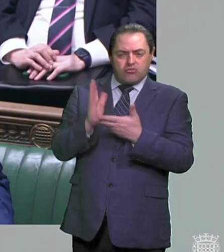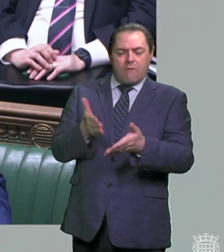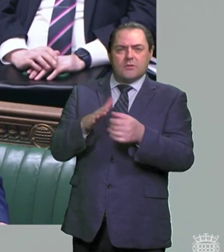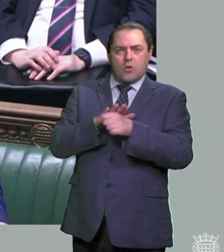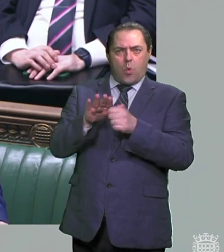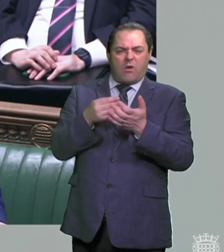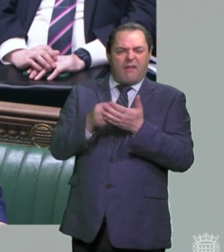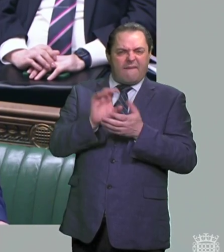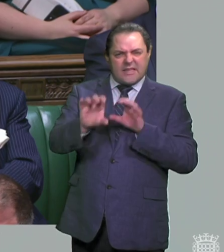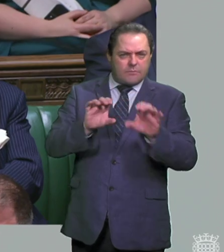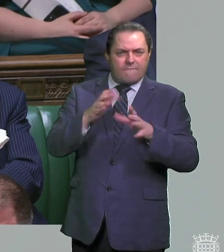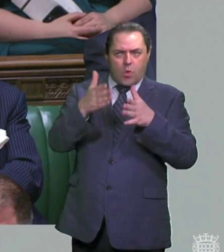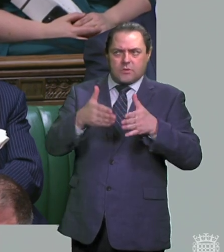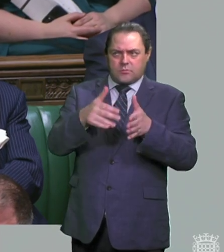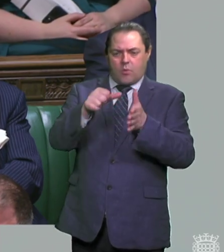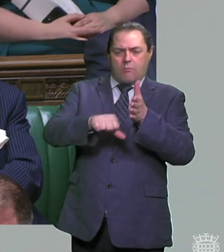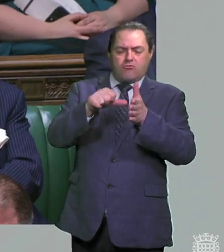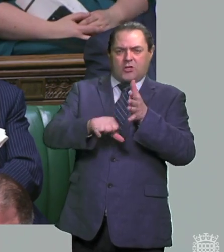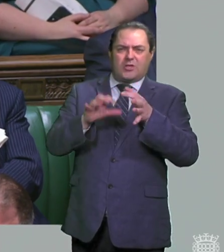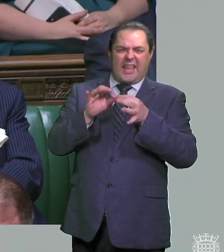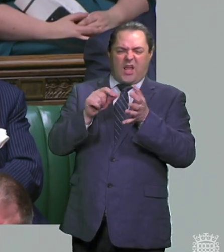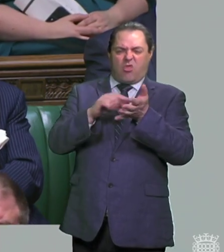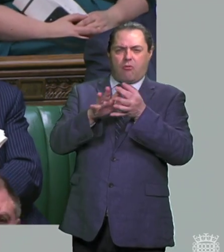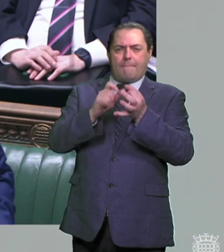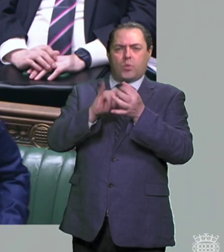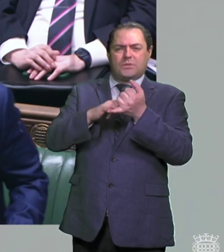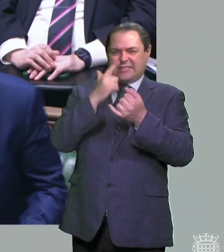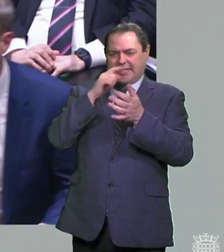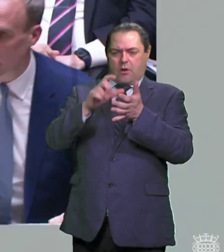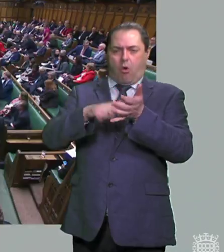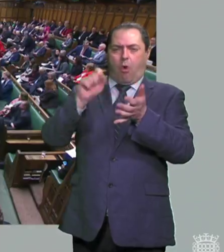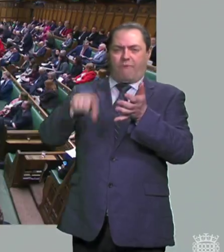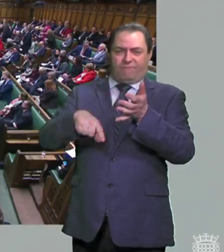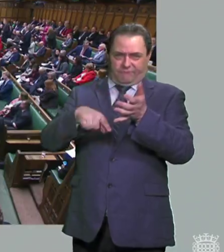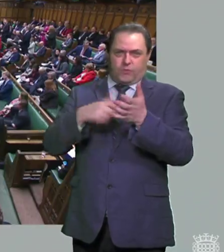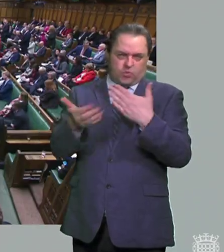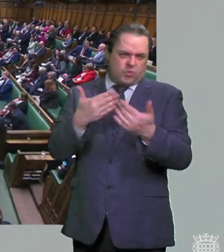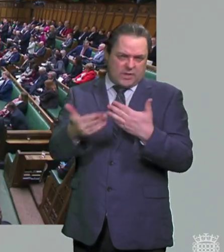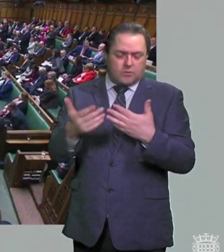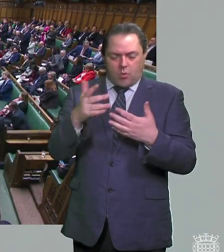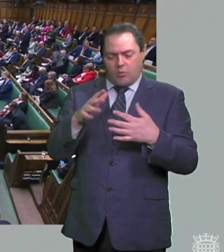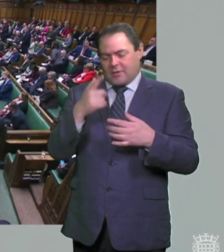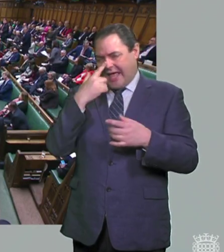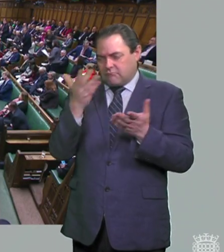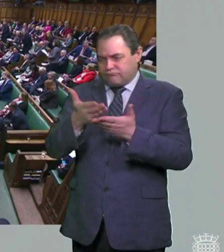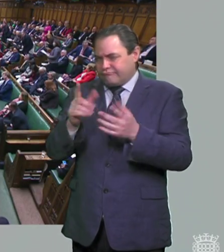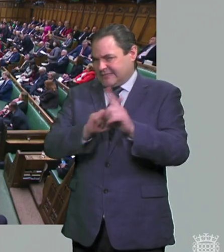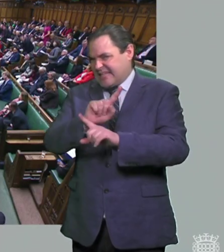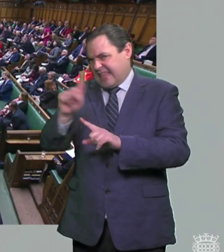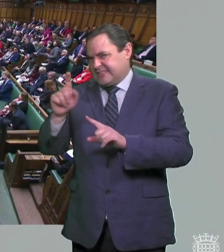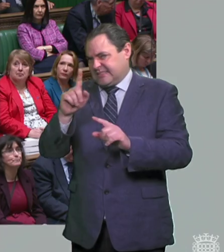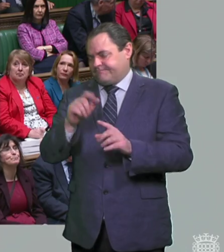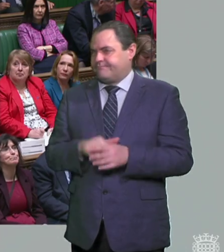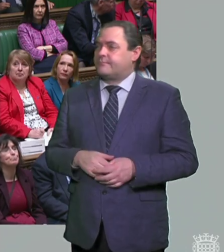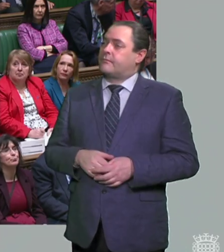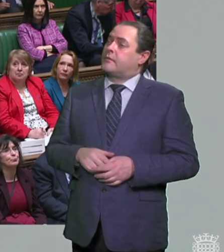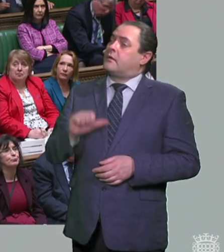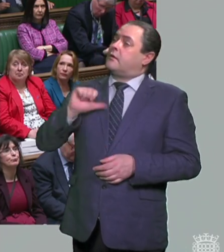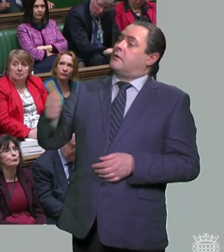I am sure that we can arrange for a Health Minister to join my honourable Friend on the visit he has requested.